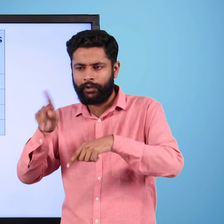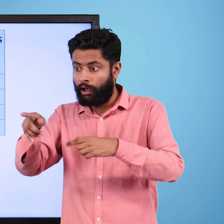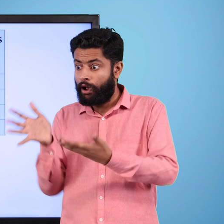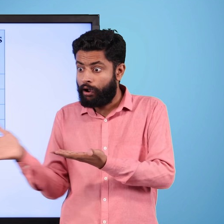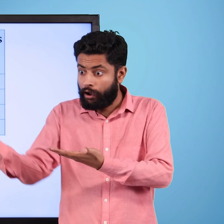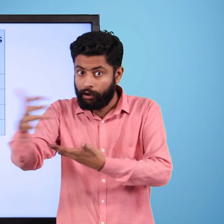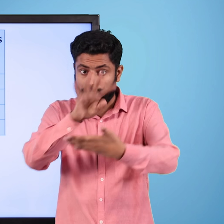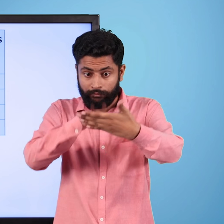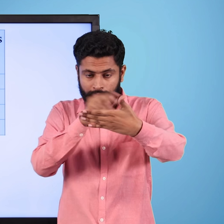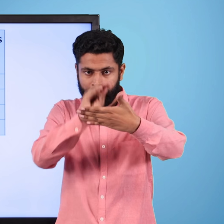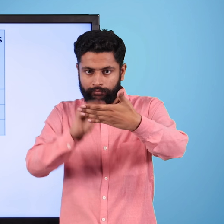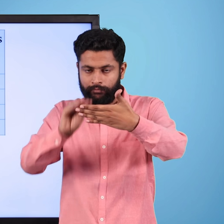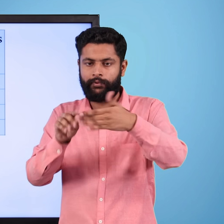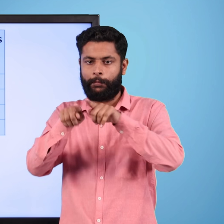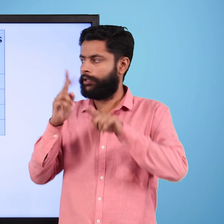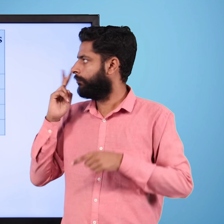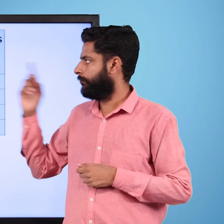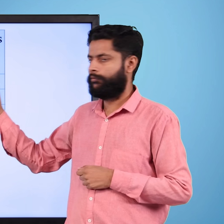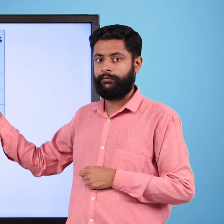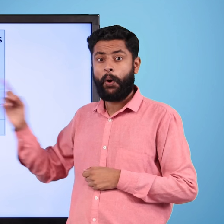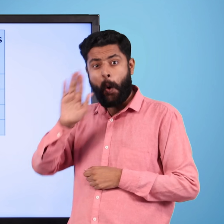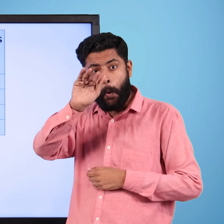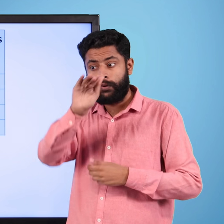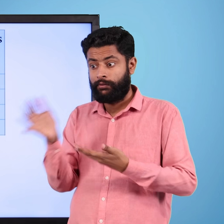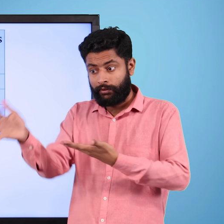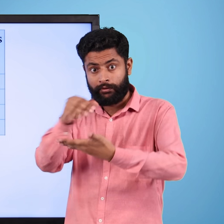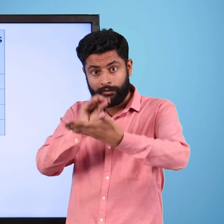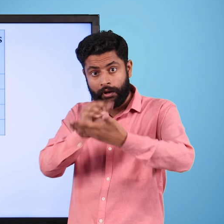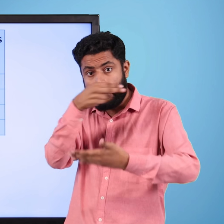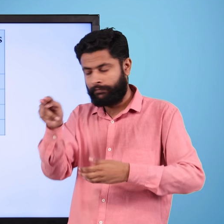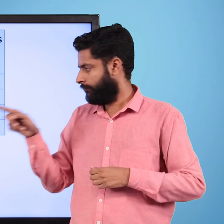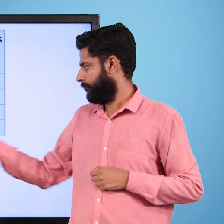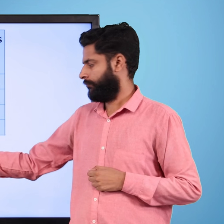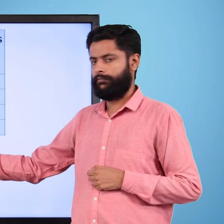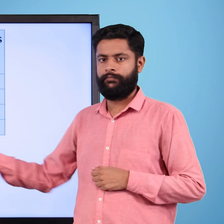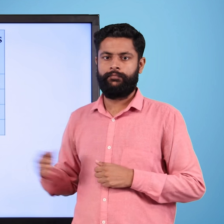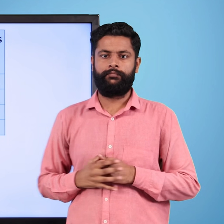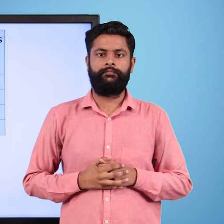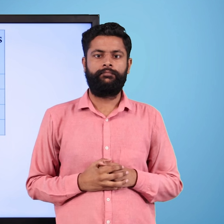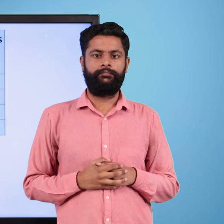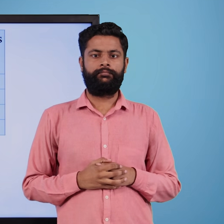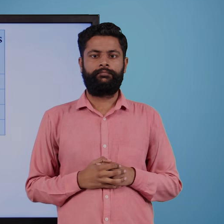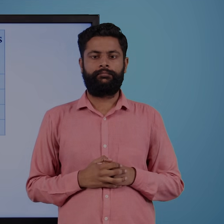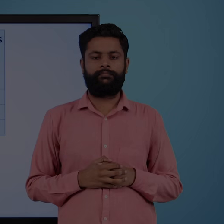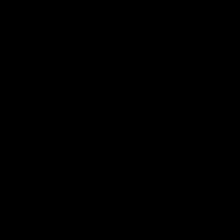about number of overs, runs, wickets taken, etc.